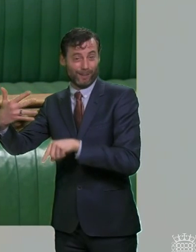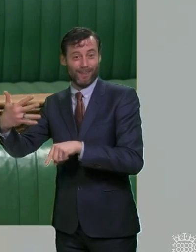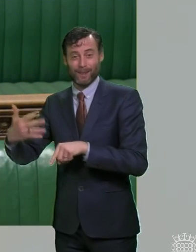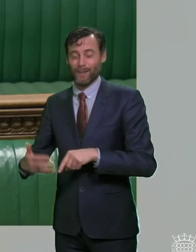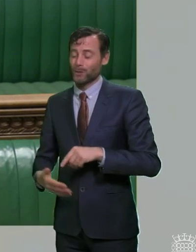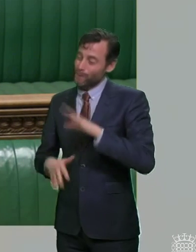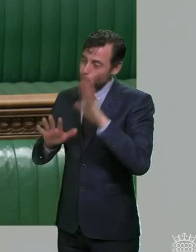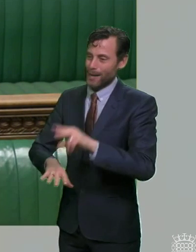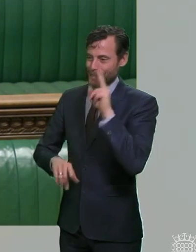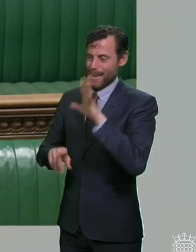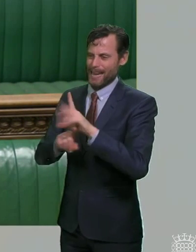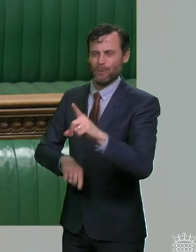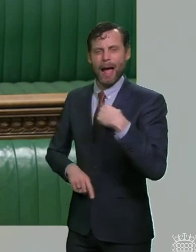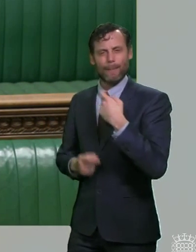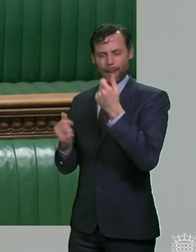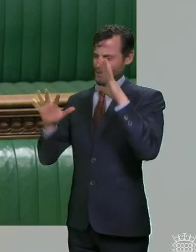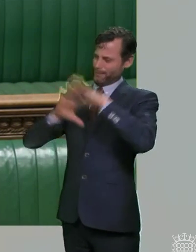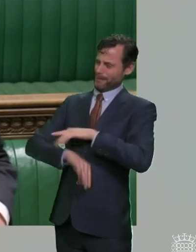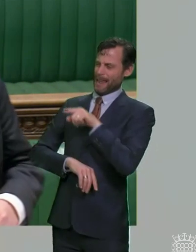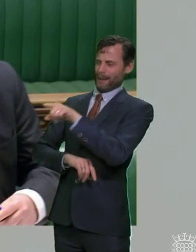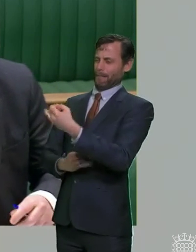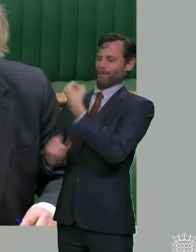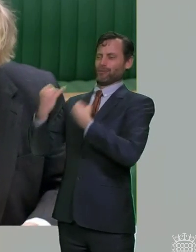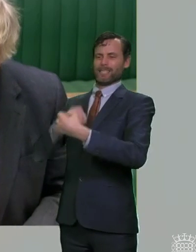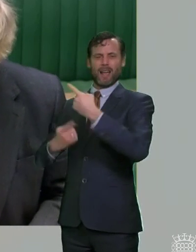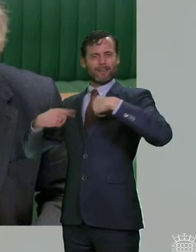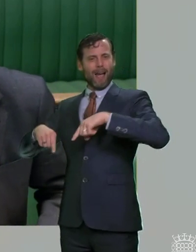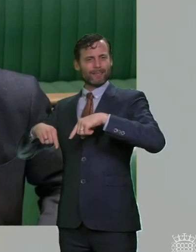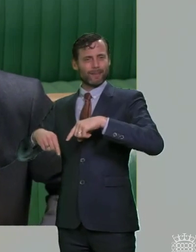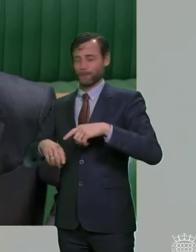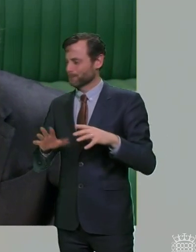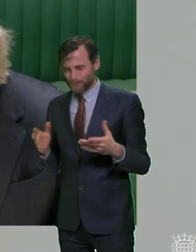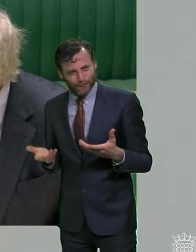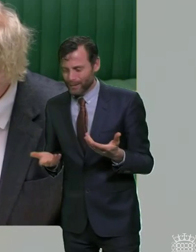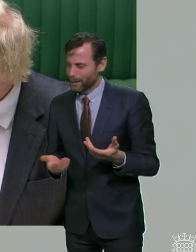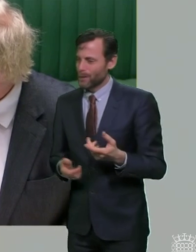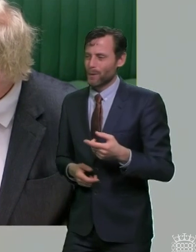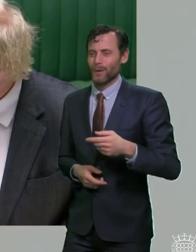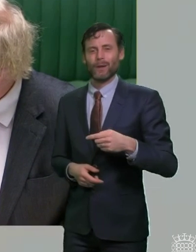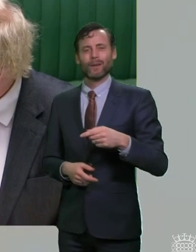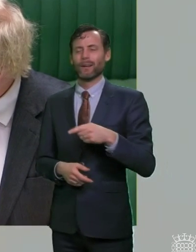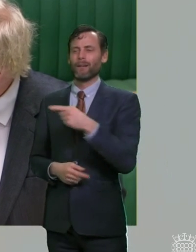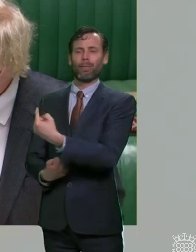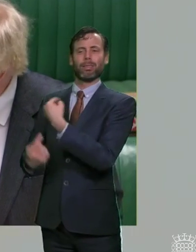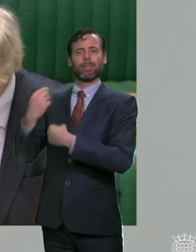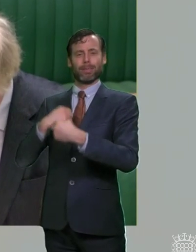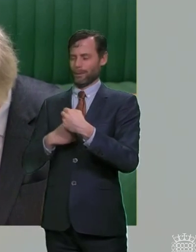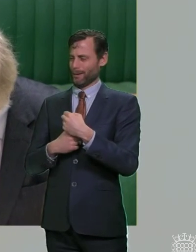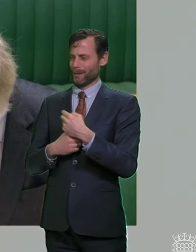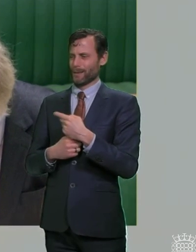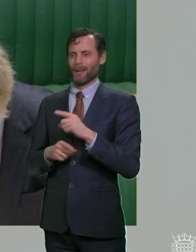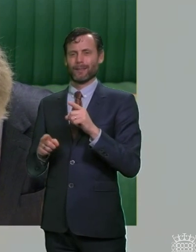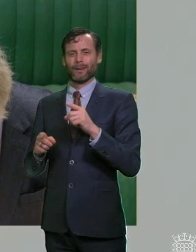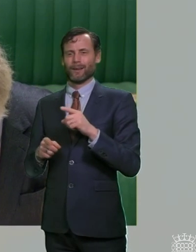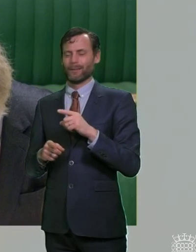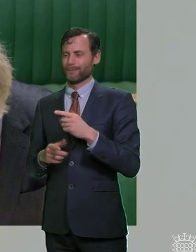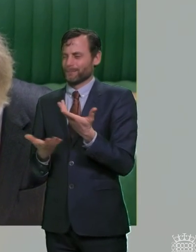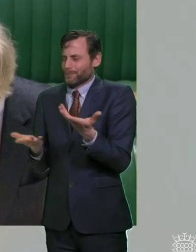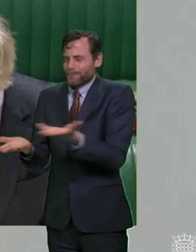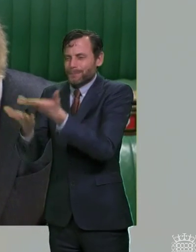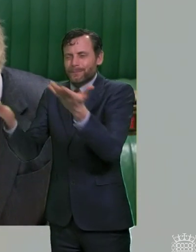It is quite mystifying to see the way that he weaves hither and yon like some sort of druidical rocking stone.